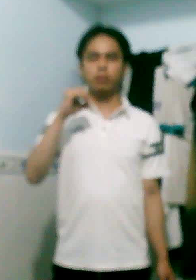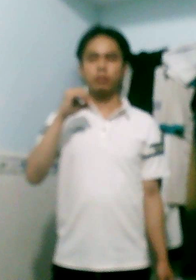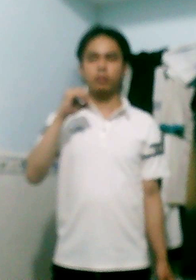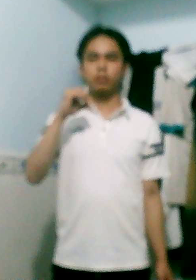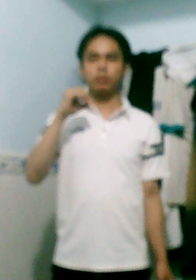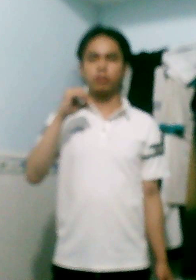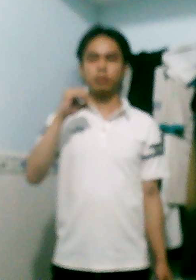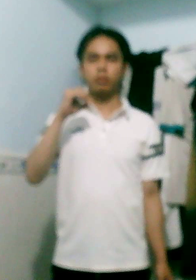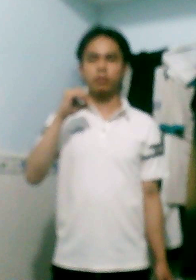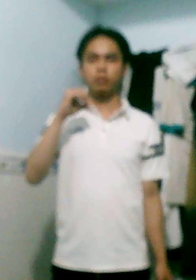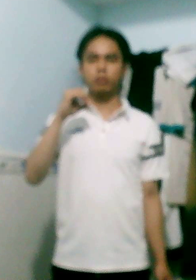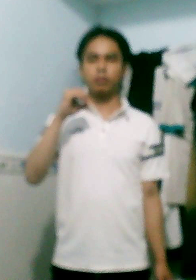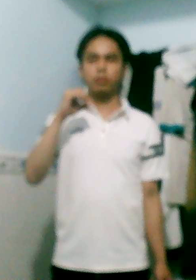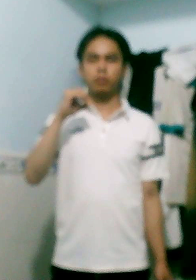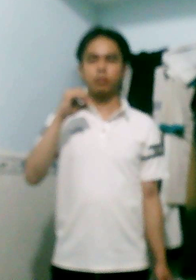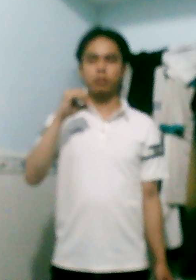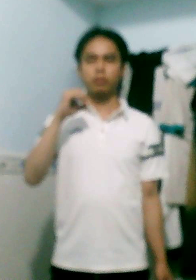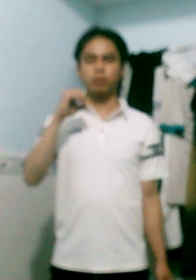o